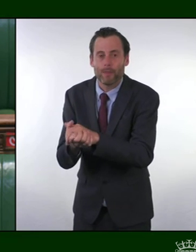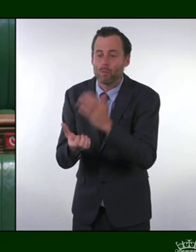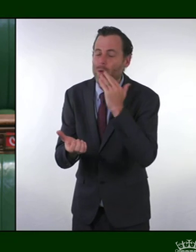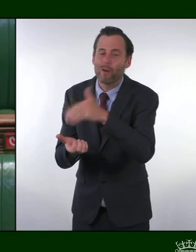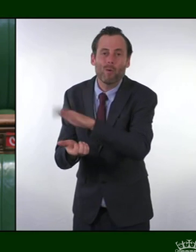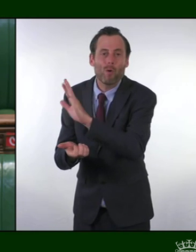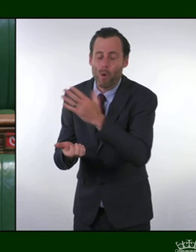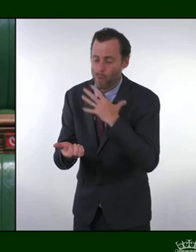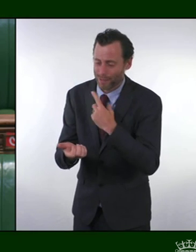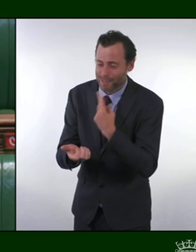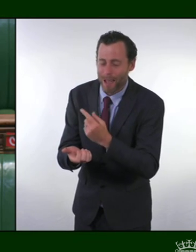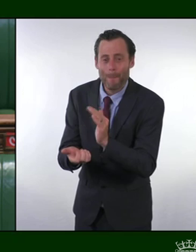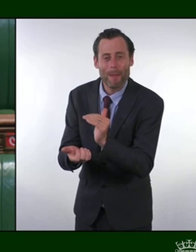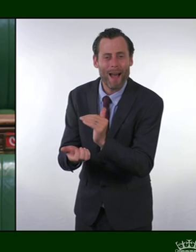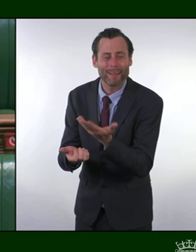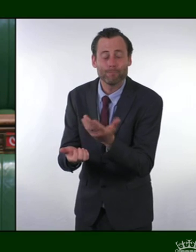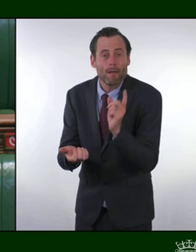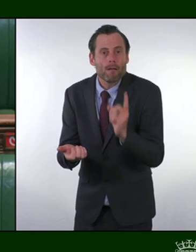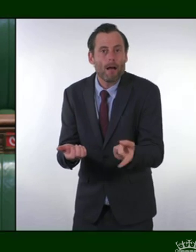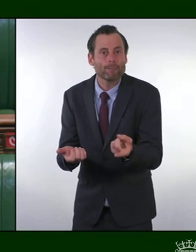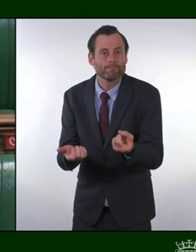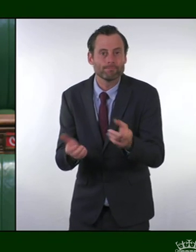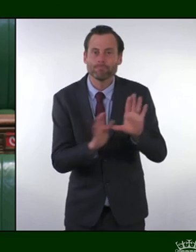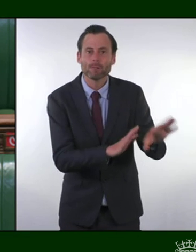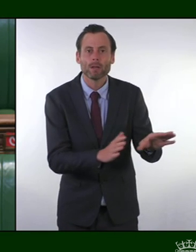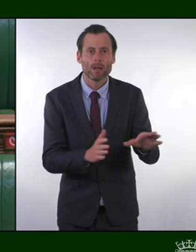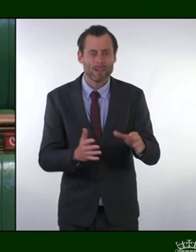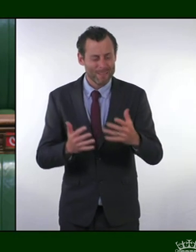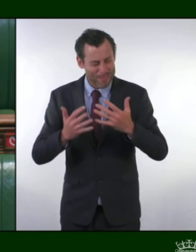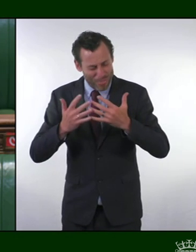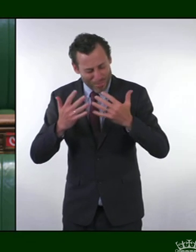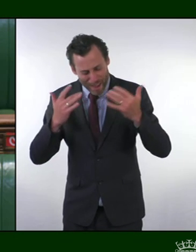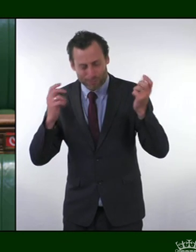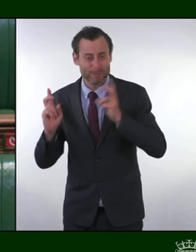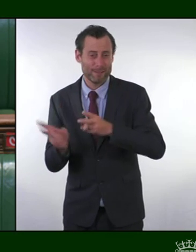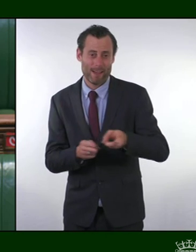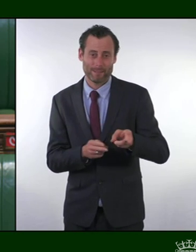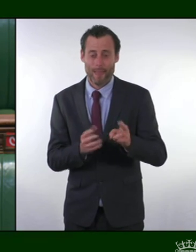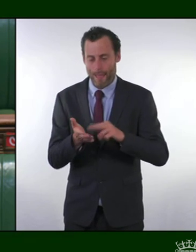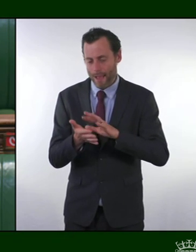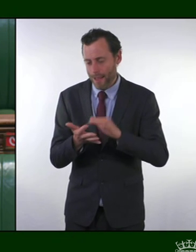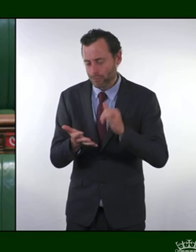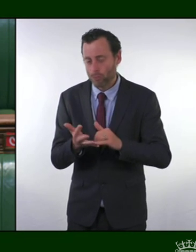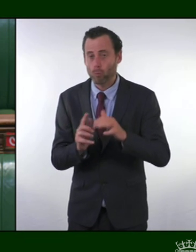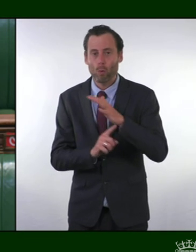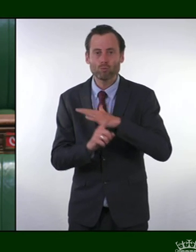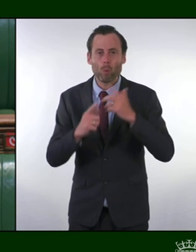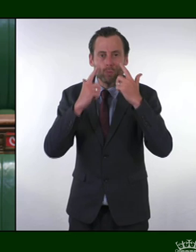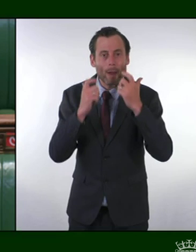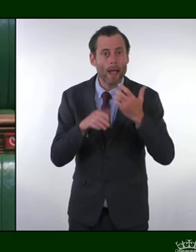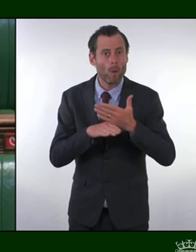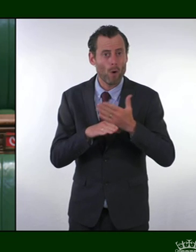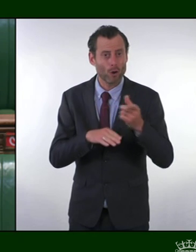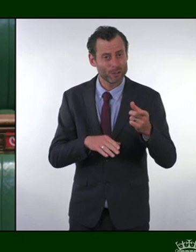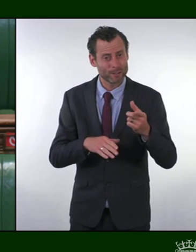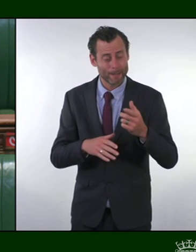Tens of thousands have died. Our NHS, social care and other workers have made extraordinary sacrifices.